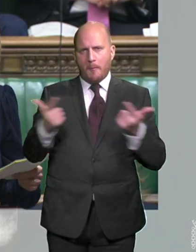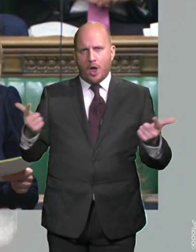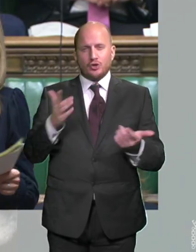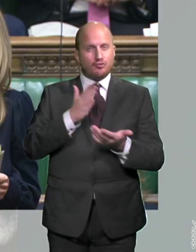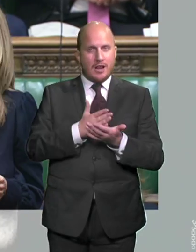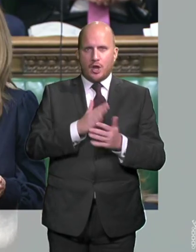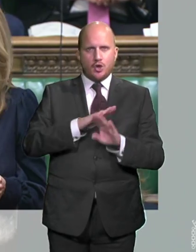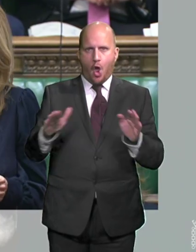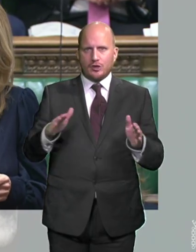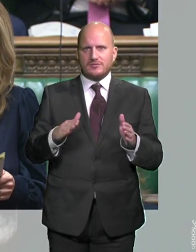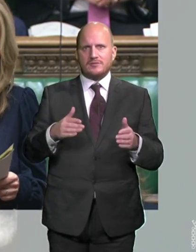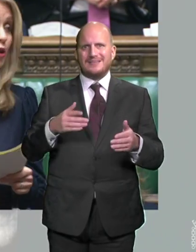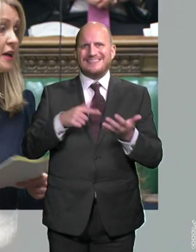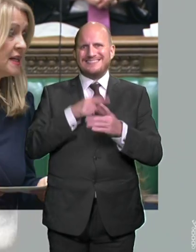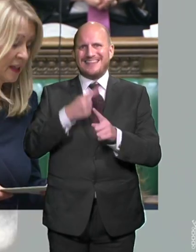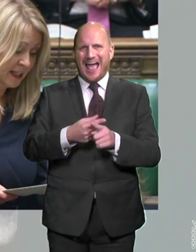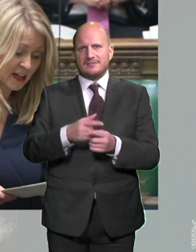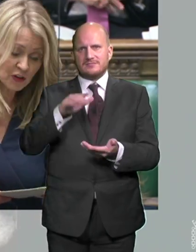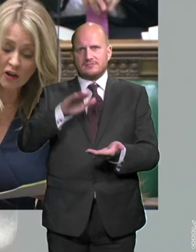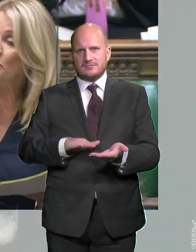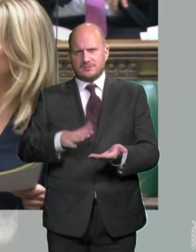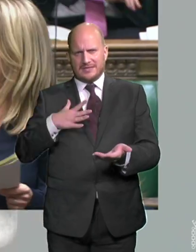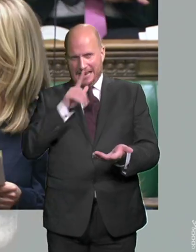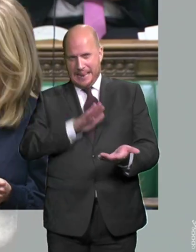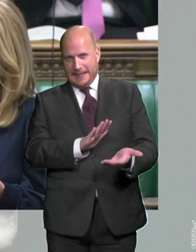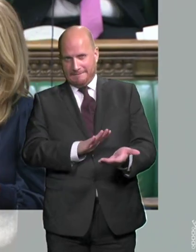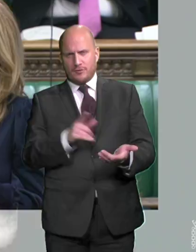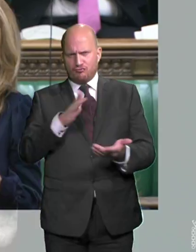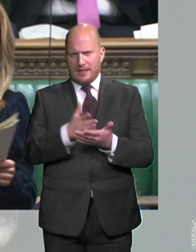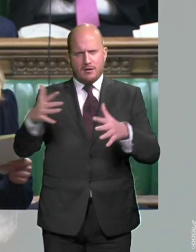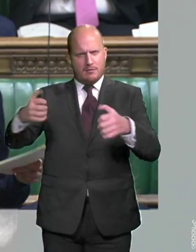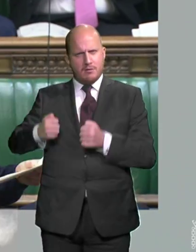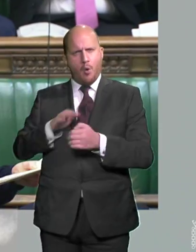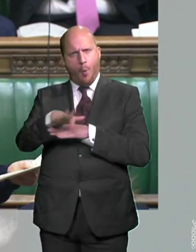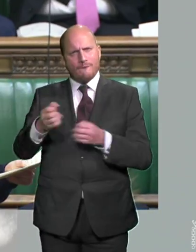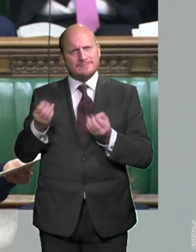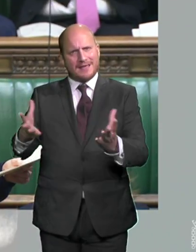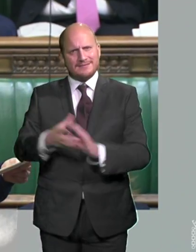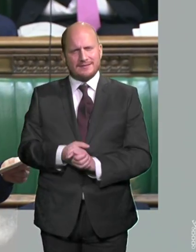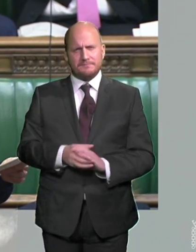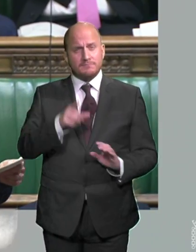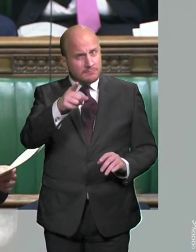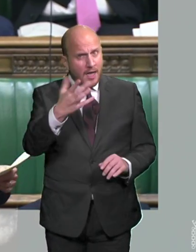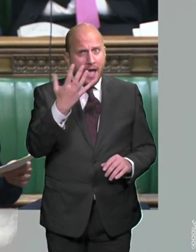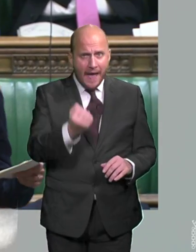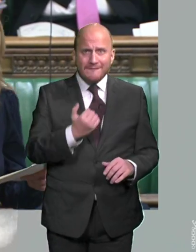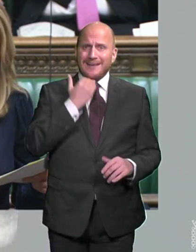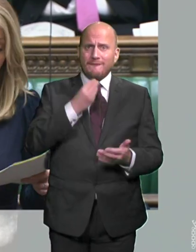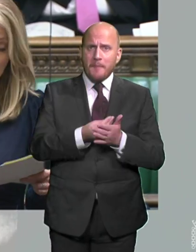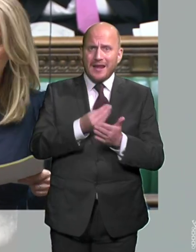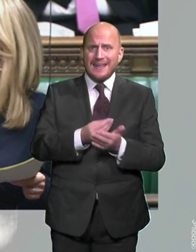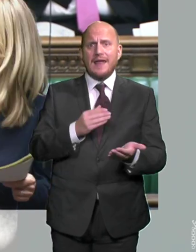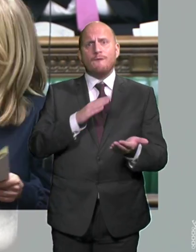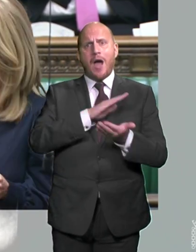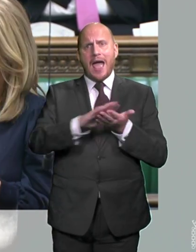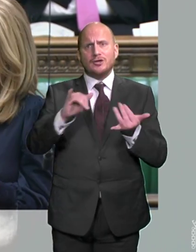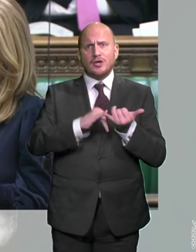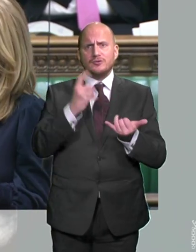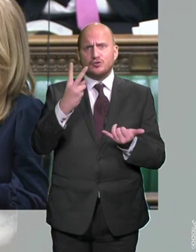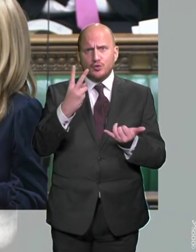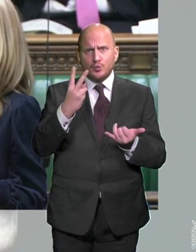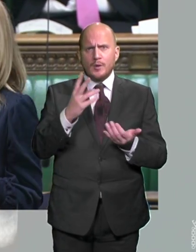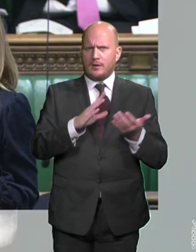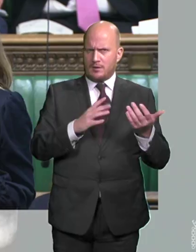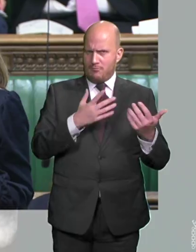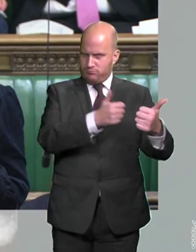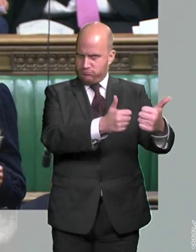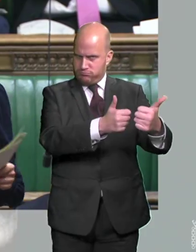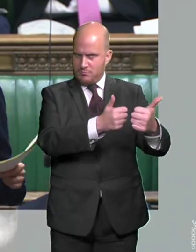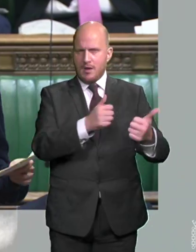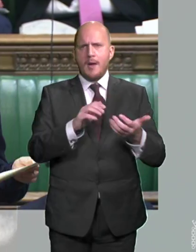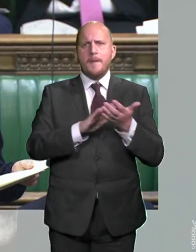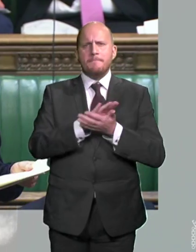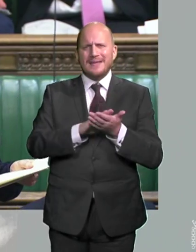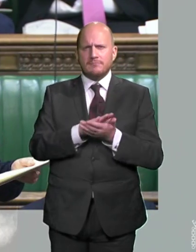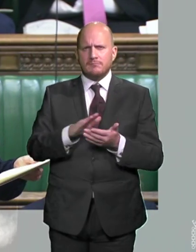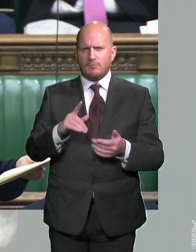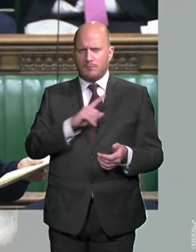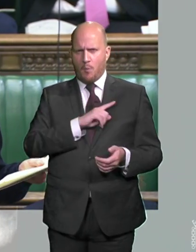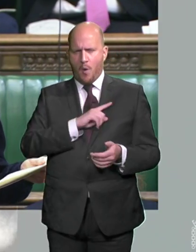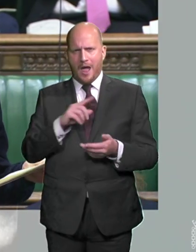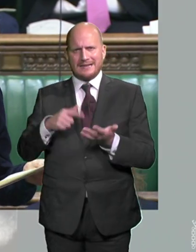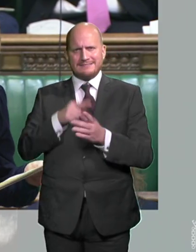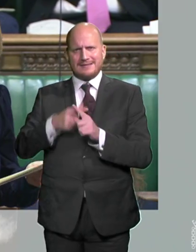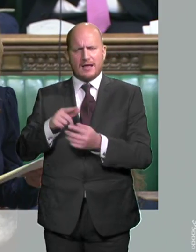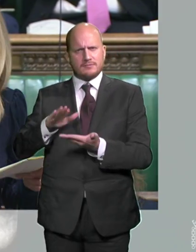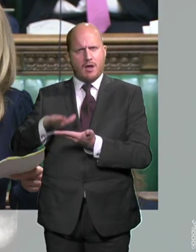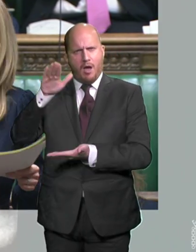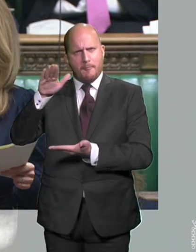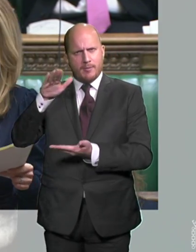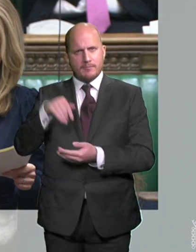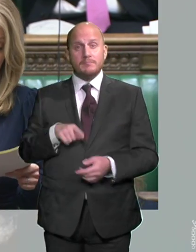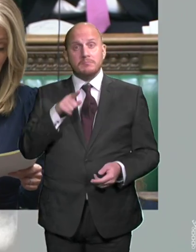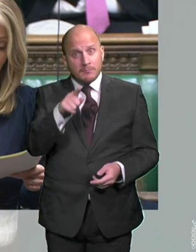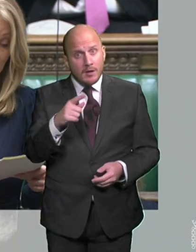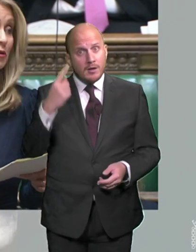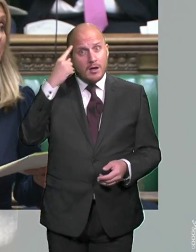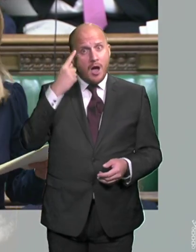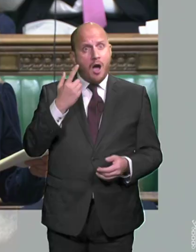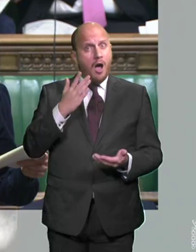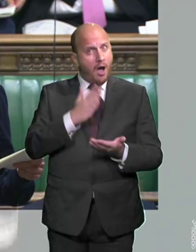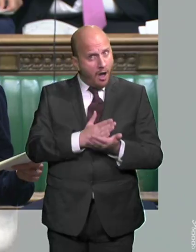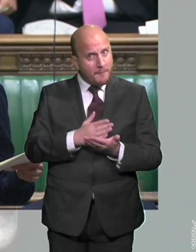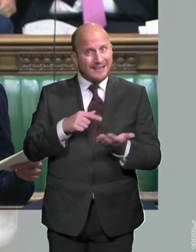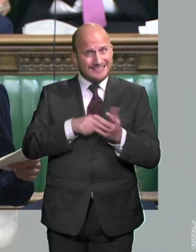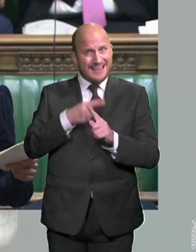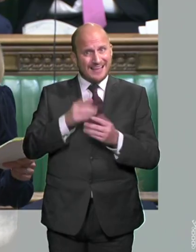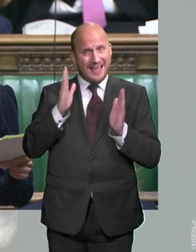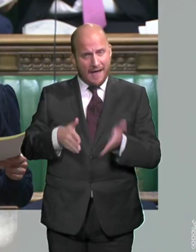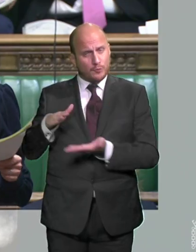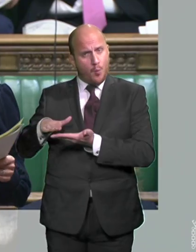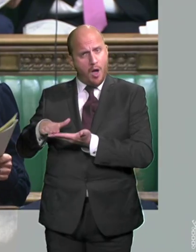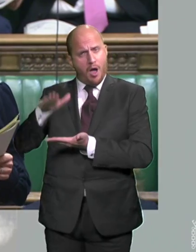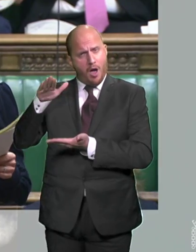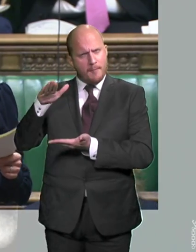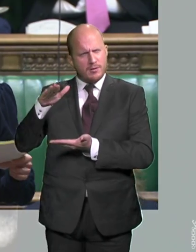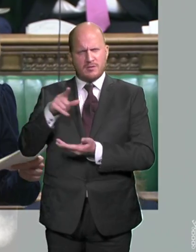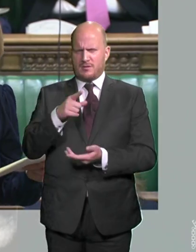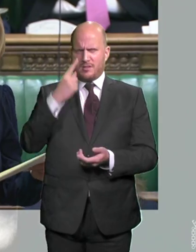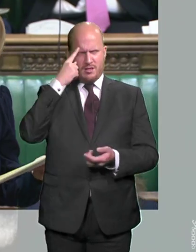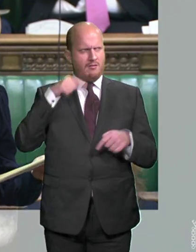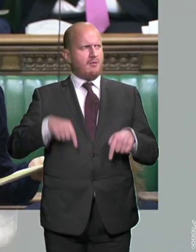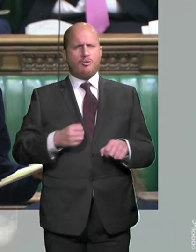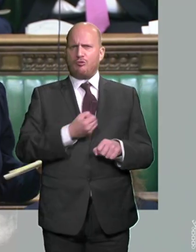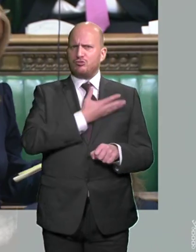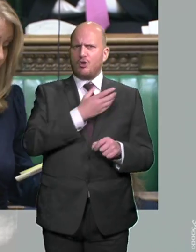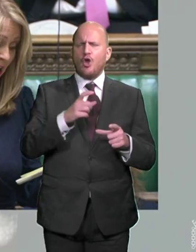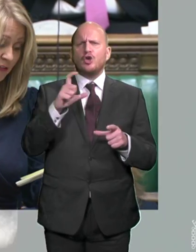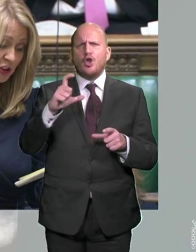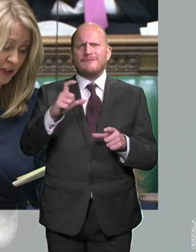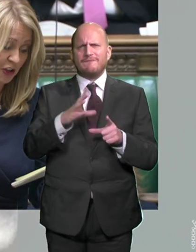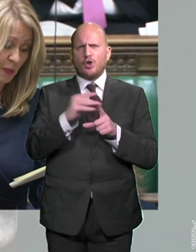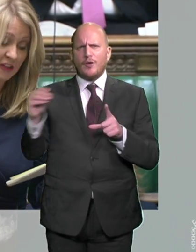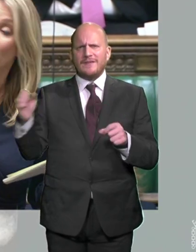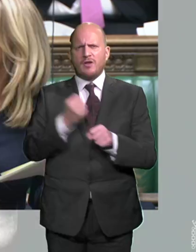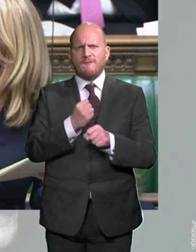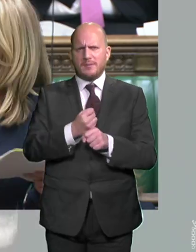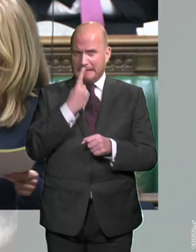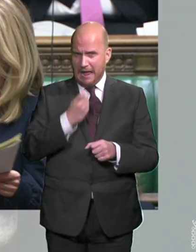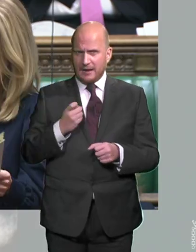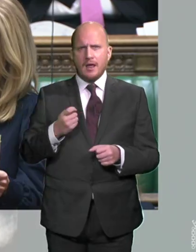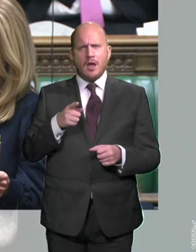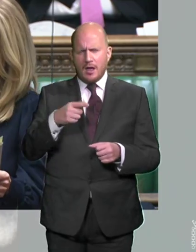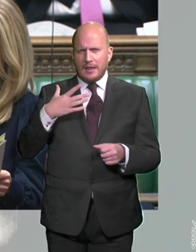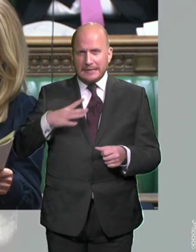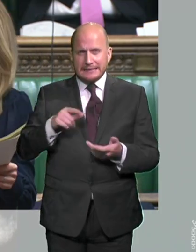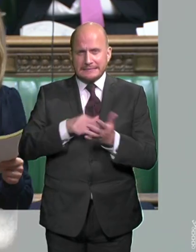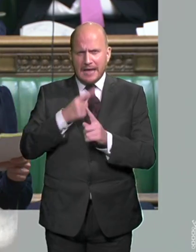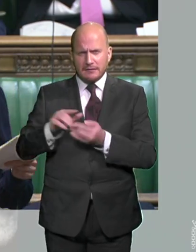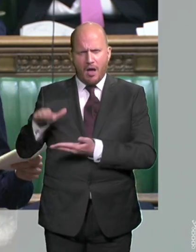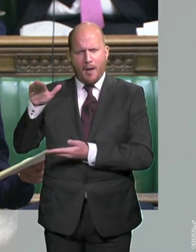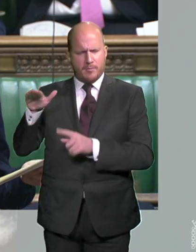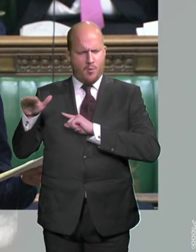Does the Deputy Prime Minister therefore agree that if the Government have enough money to proceed with HS2 at any cost, then they have sufficient money not to increase taxes; but if they have so little money that they have to increase taxes—the last thing for a Conservative Government to do—then they do not have sufficient money for HS2?